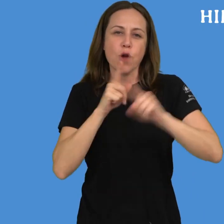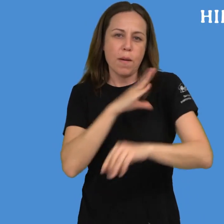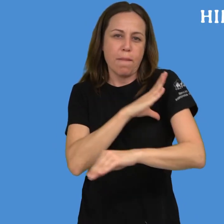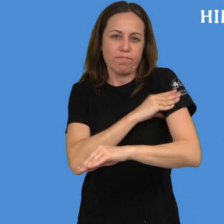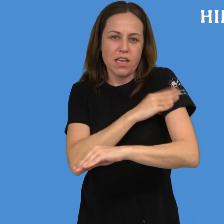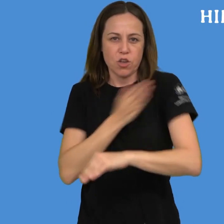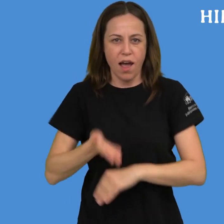tensión